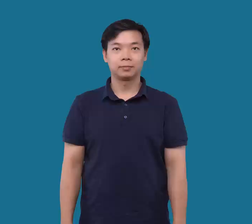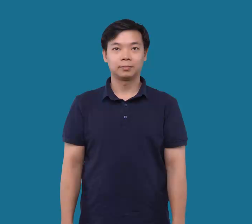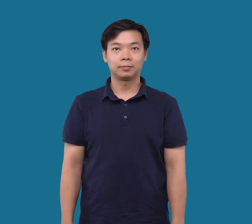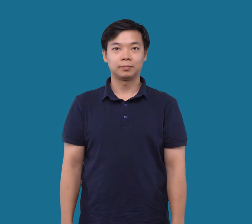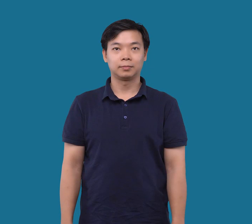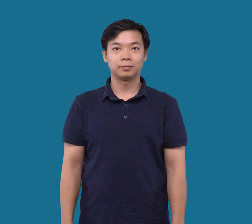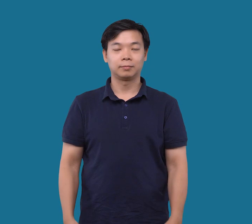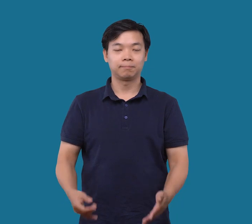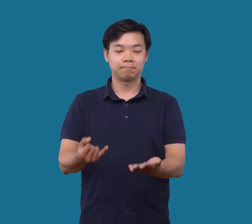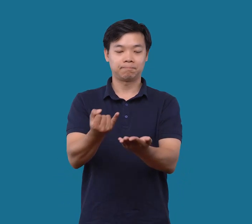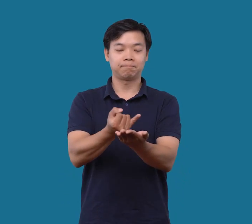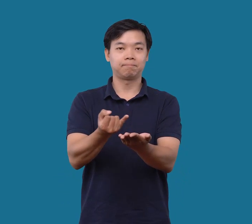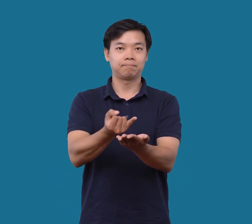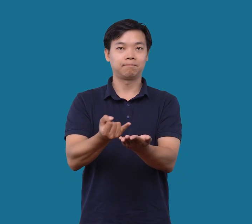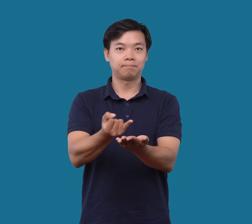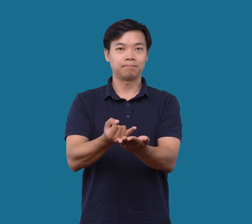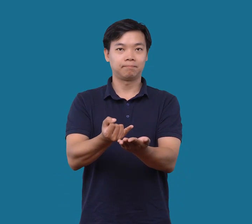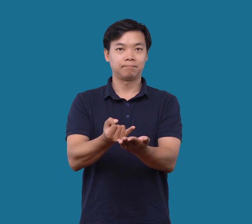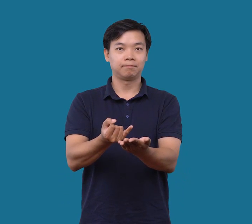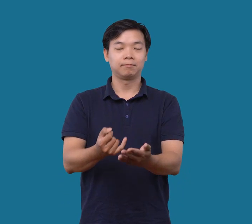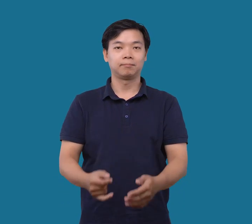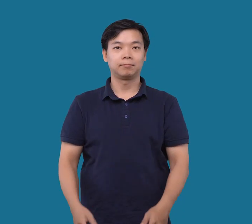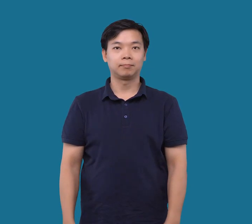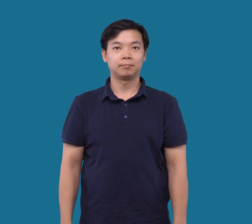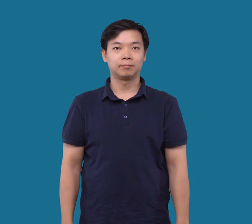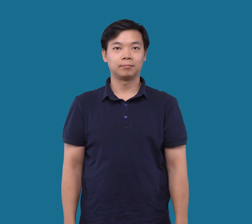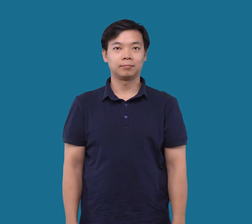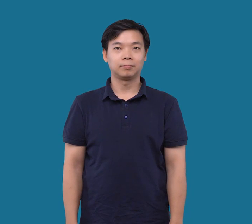họa sỹ